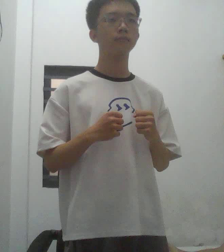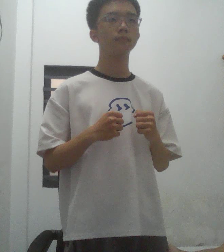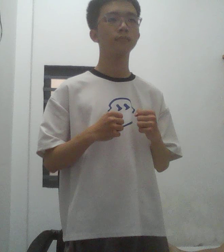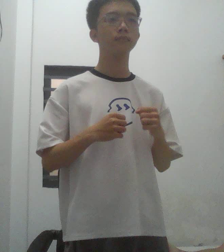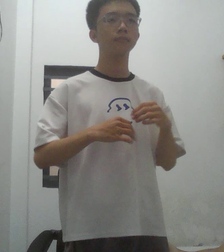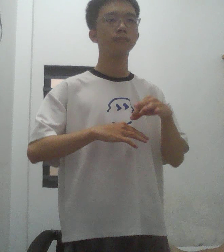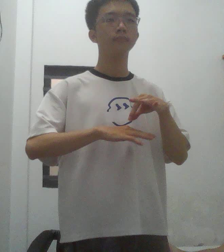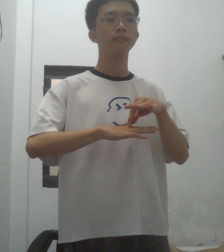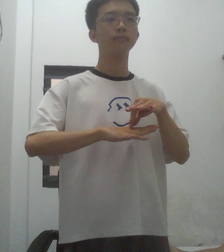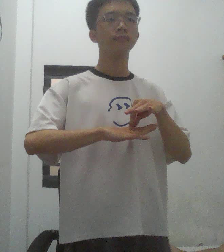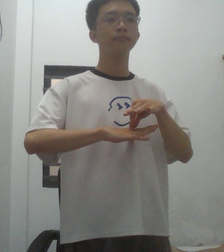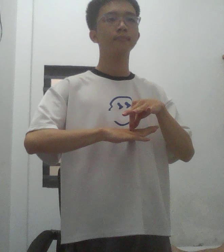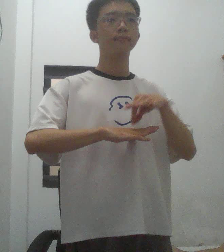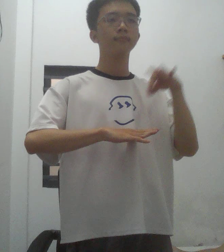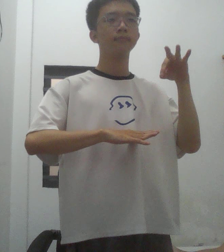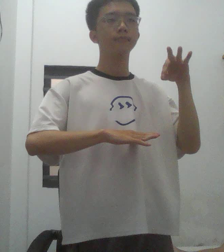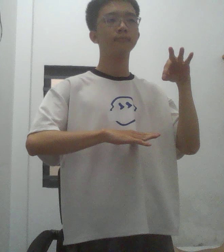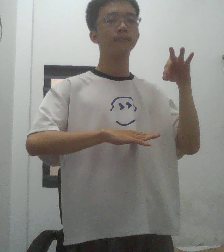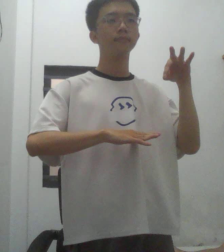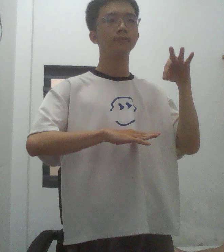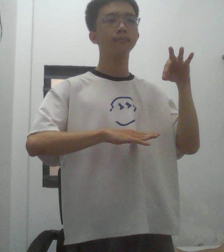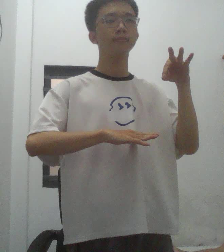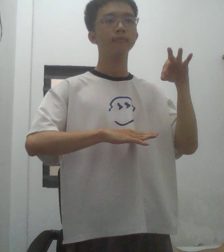tuan